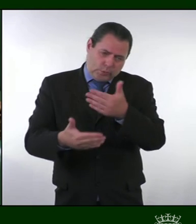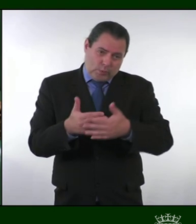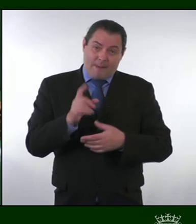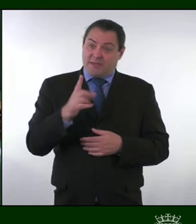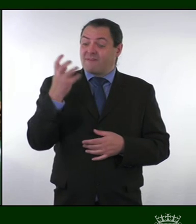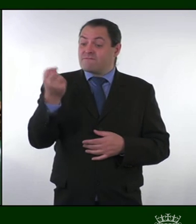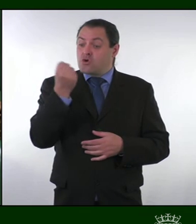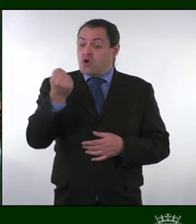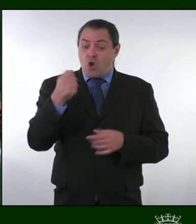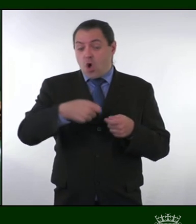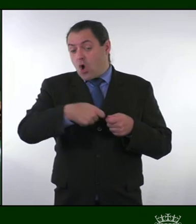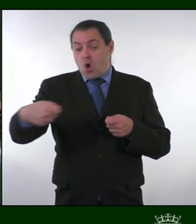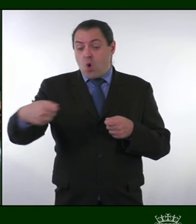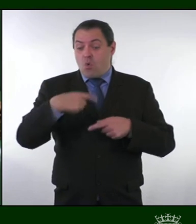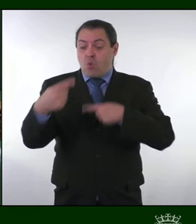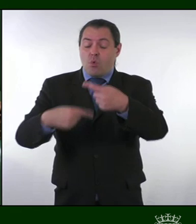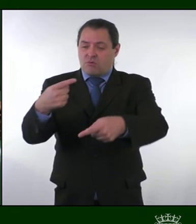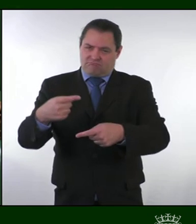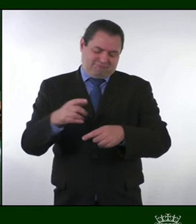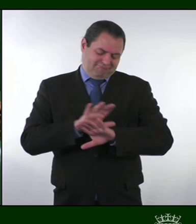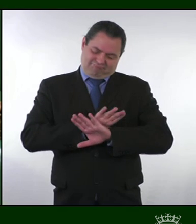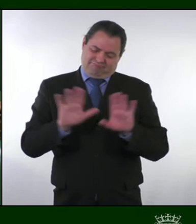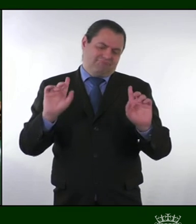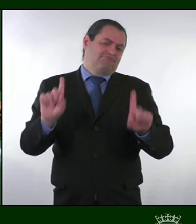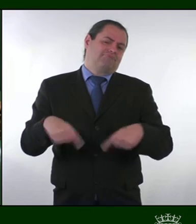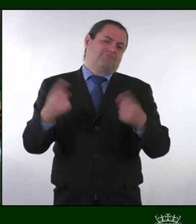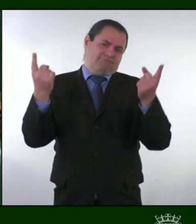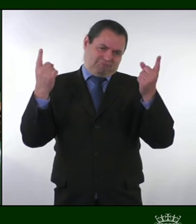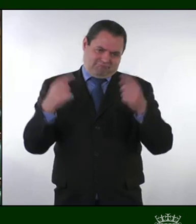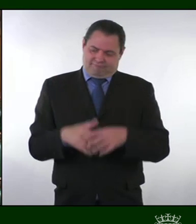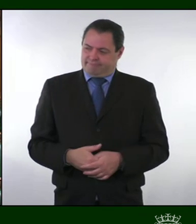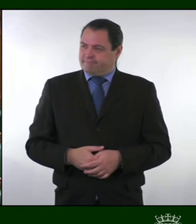But furlough—indefinite furlough—is just not the answer.